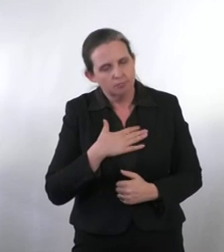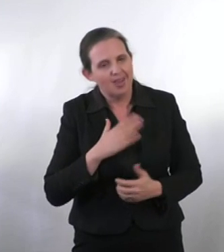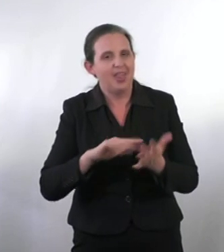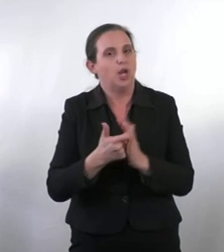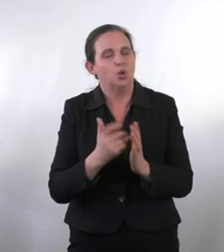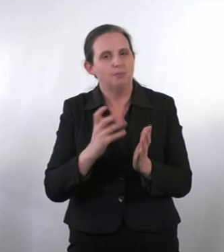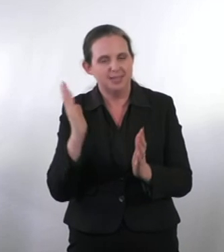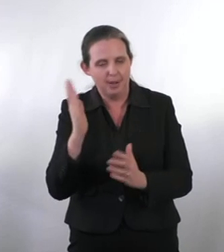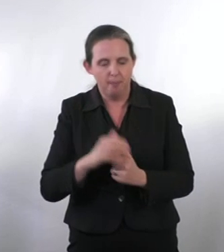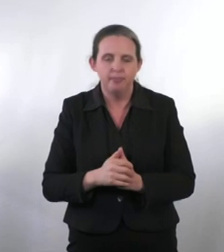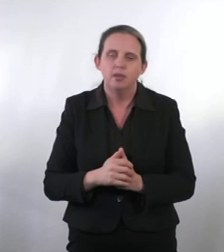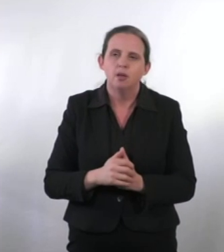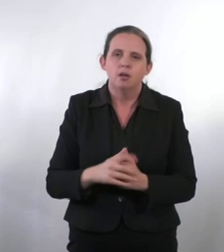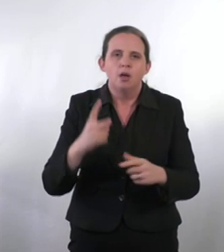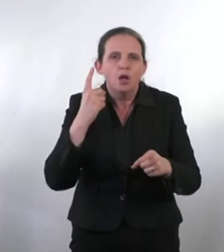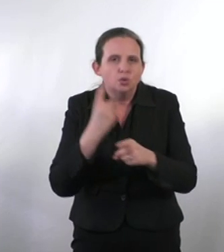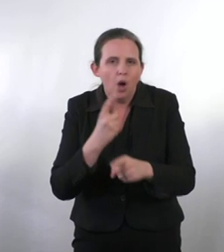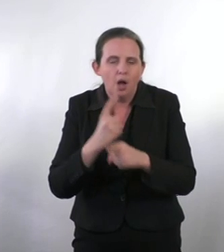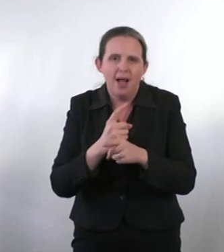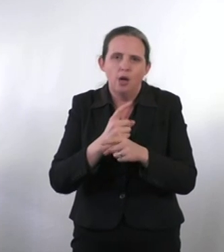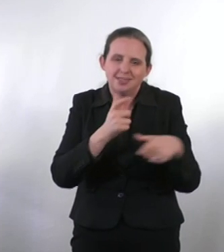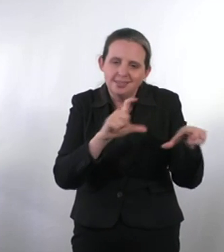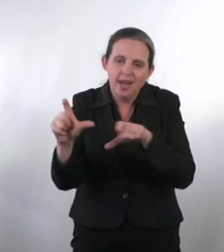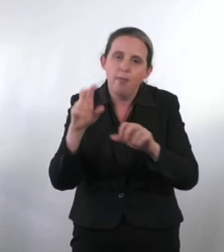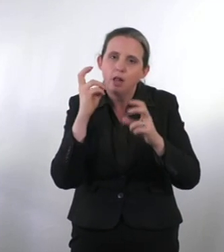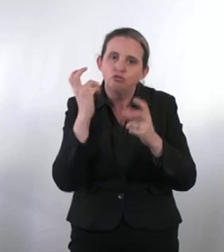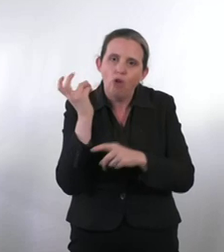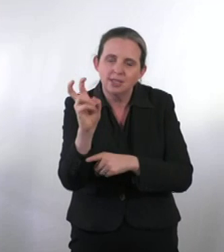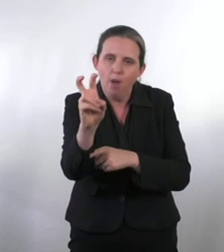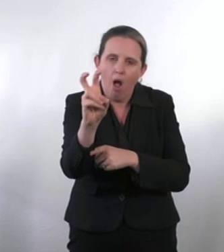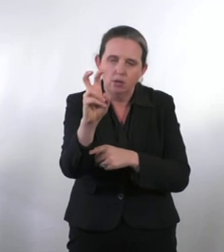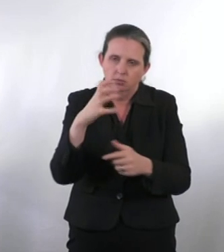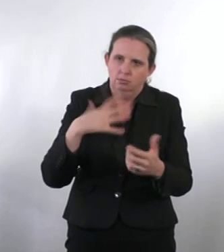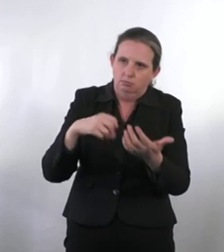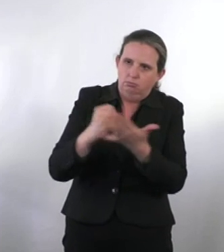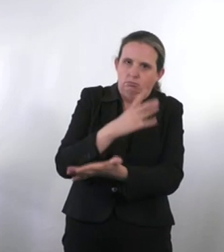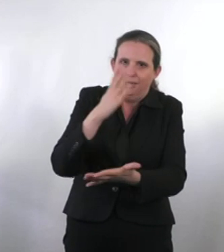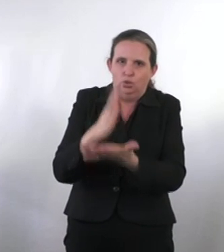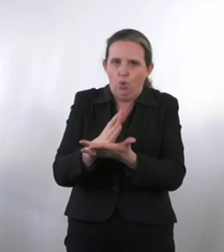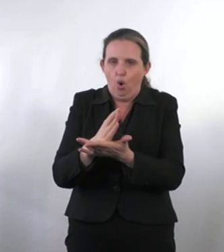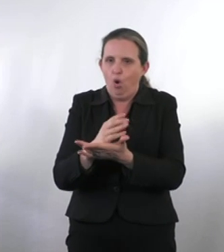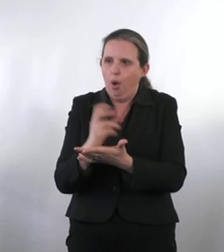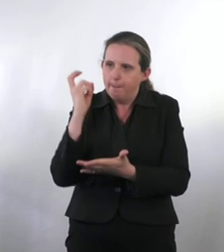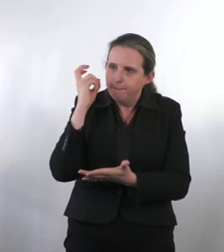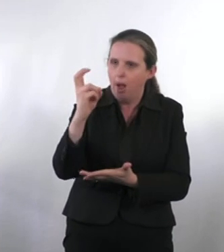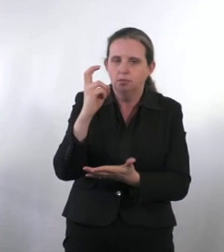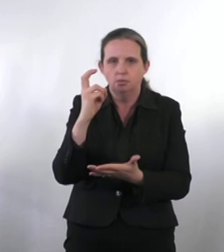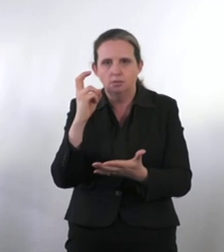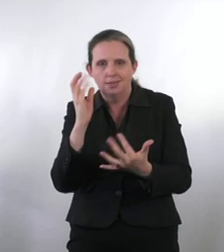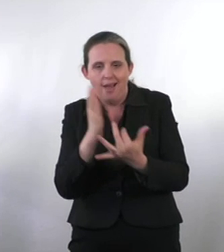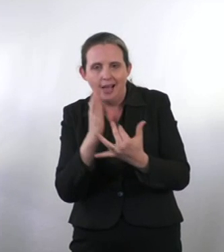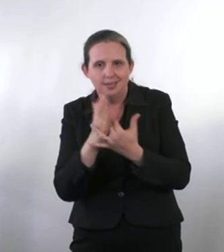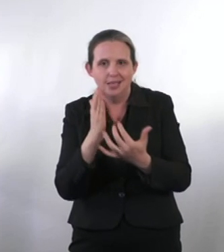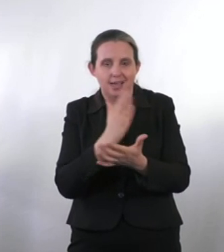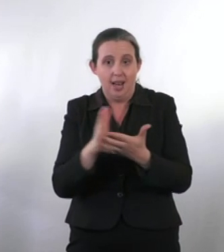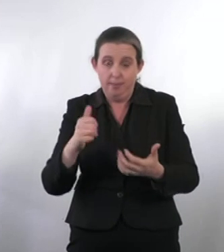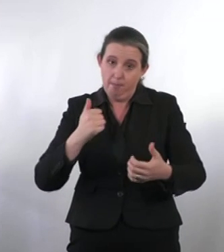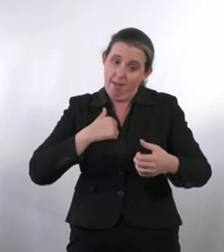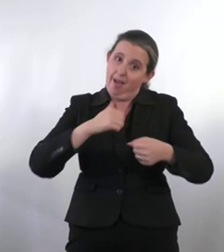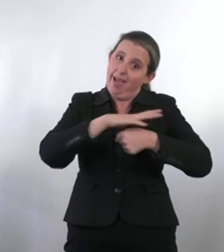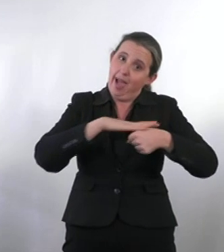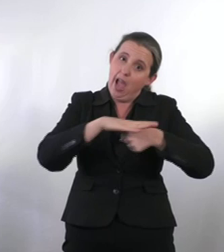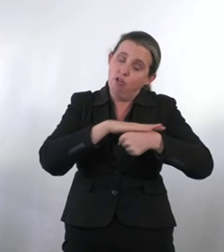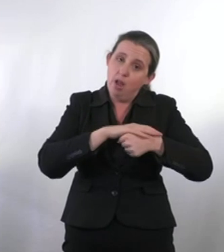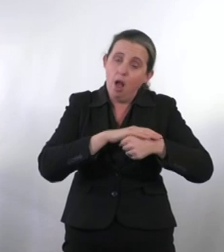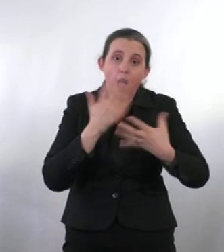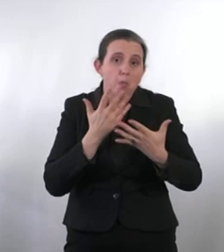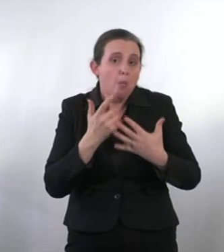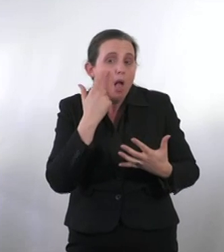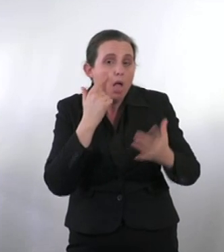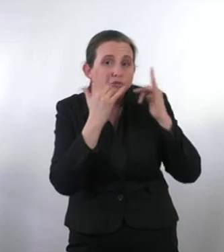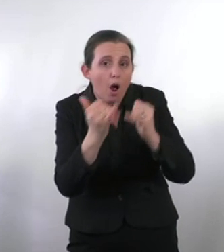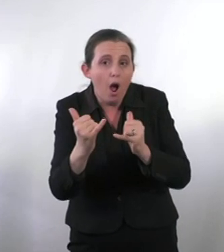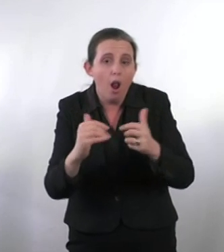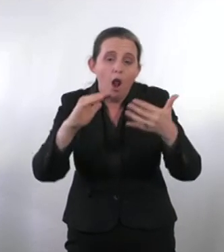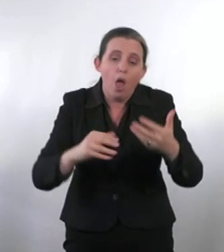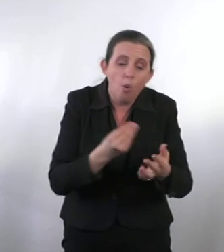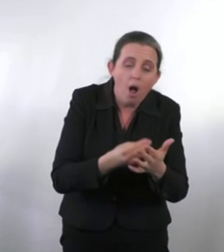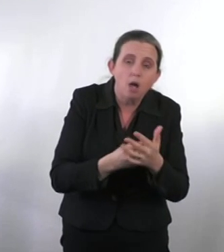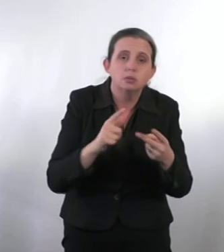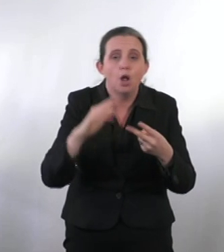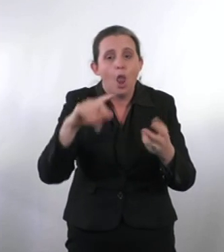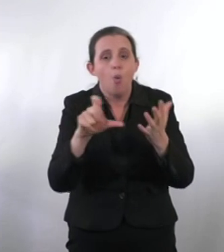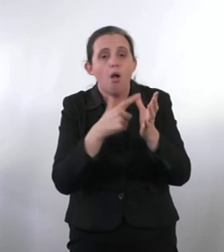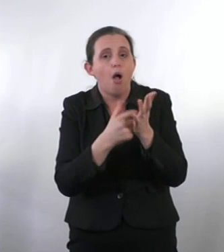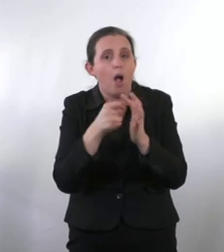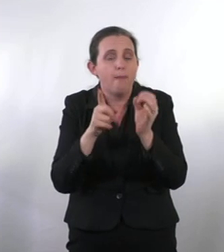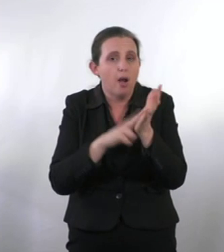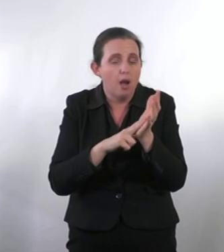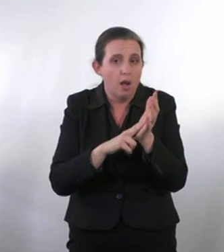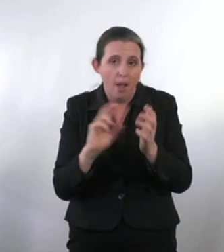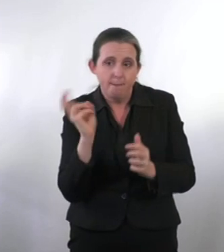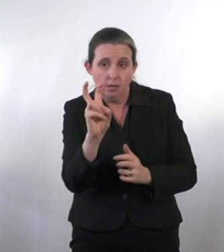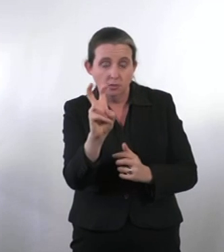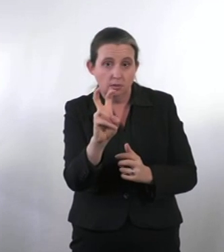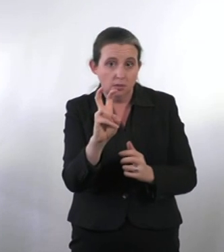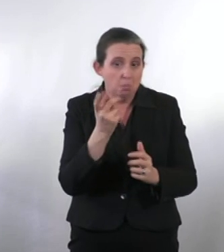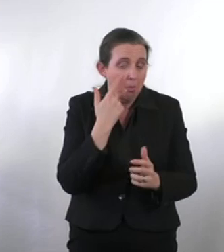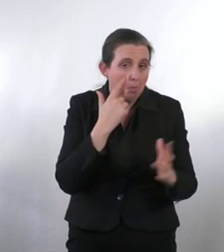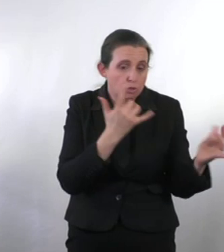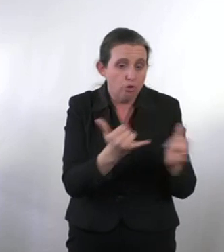Delivering sustainable rural bus services has always been a challenge, but in my constituency South Pennine Community Transport is trialling a new low-cost, low-carbon bus service that we believe could be a model for transformed rural bus services across the UK.